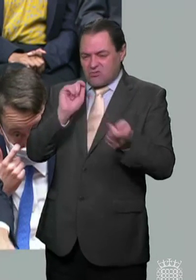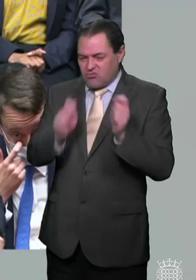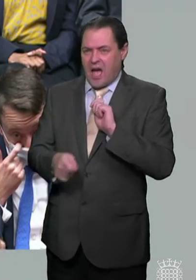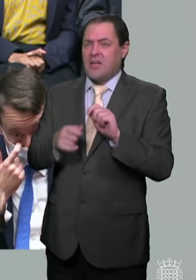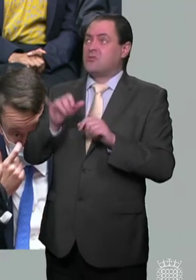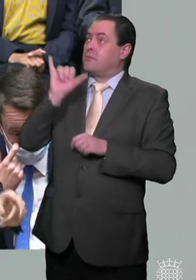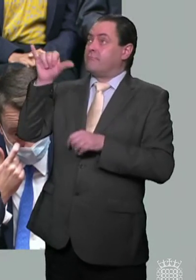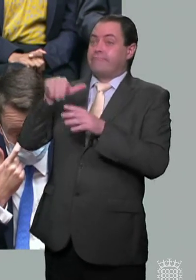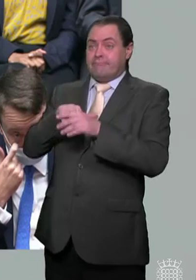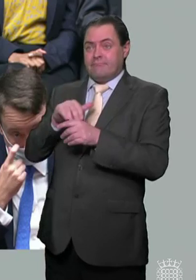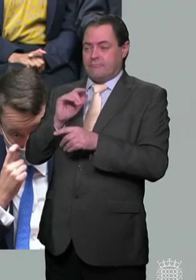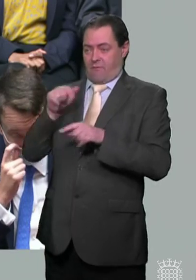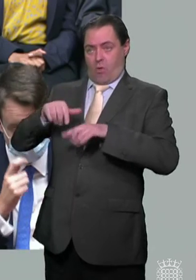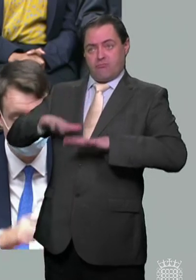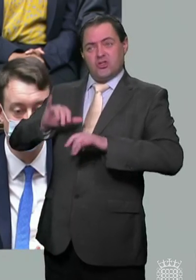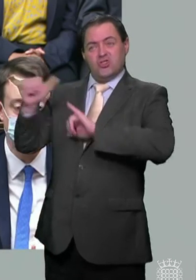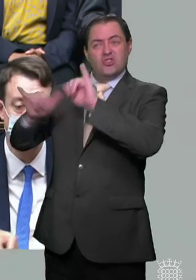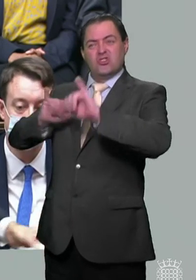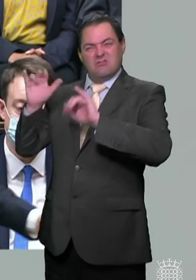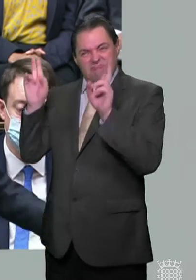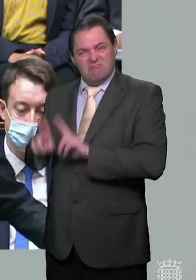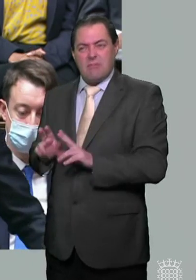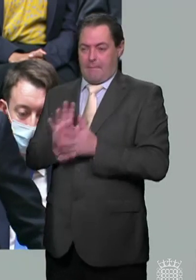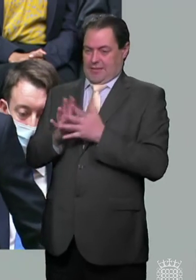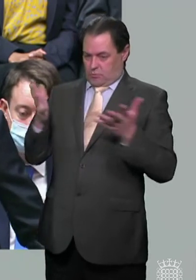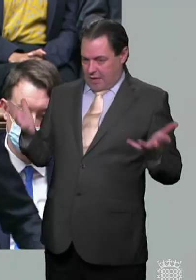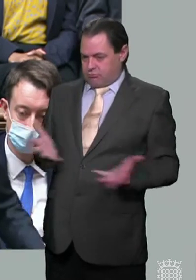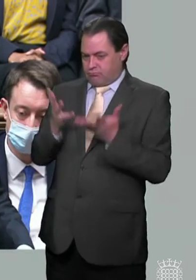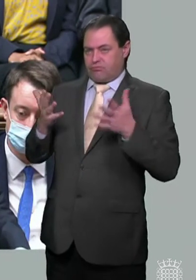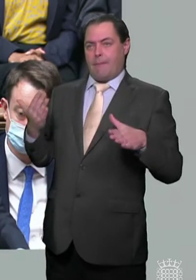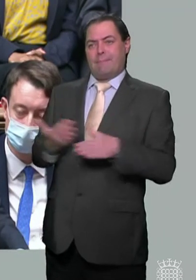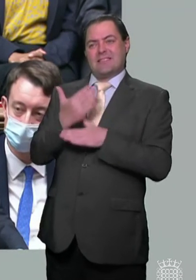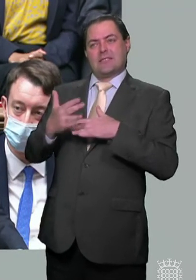That is the way to back business and build a stronger economy.